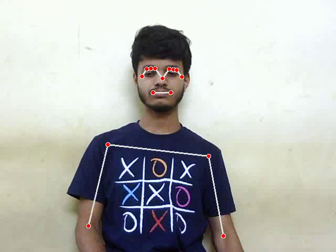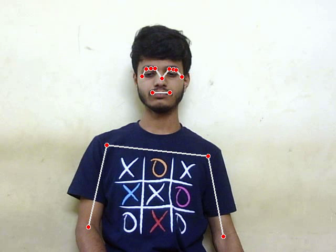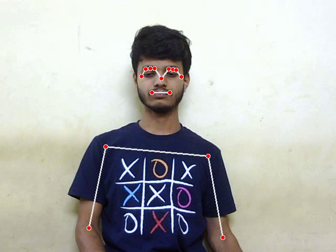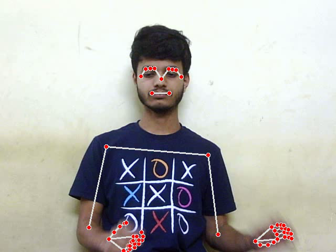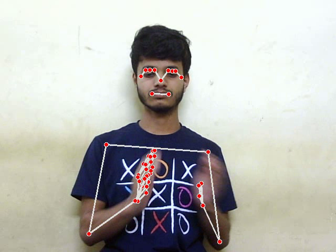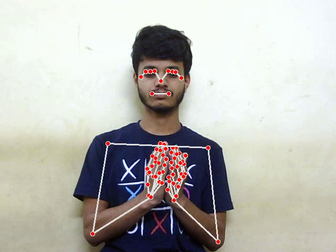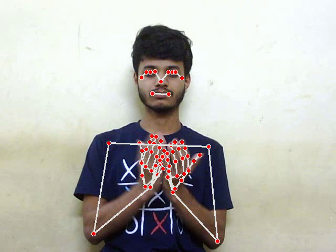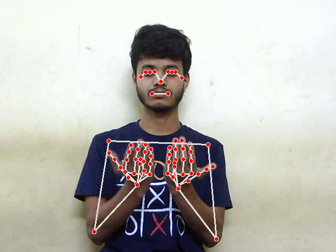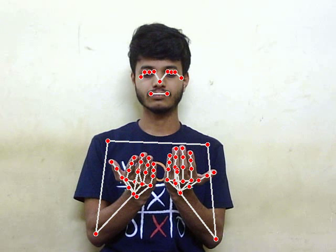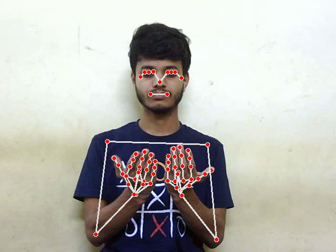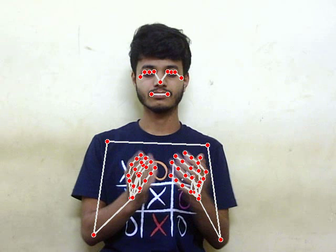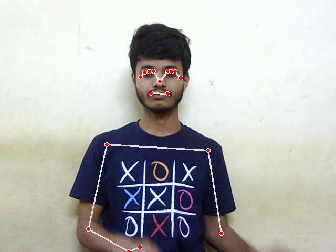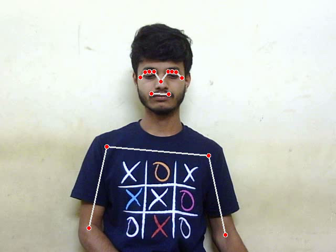book